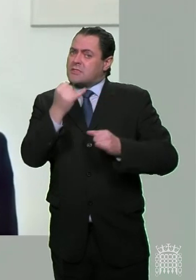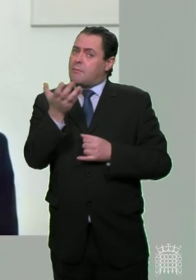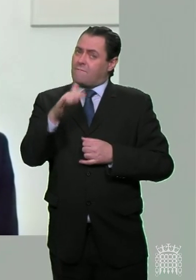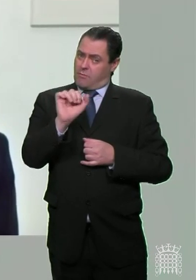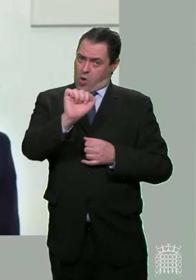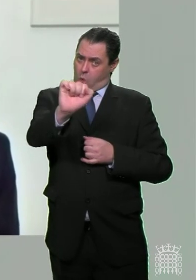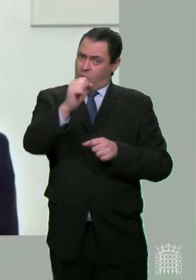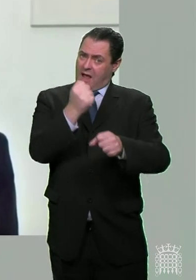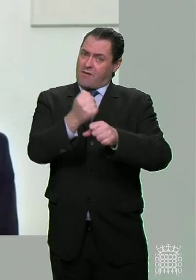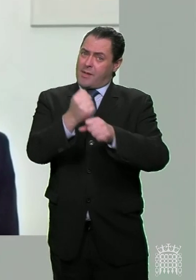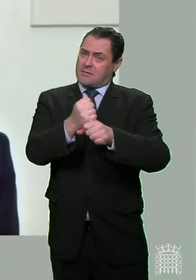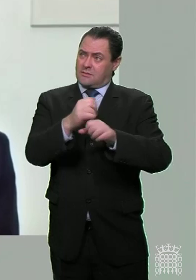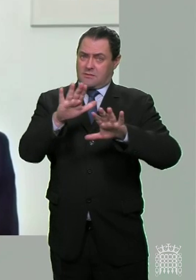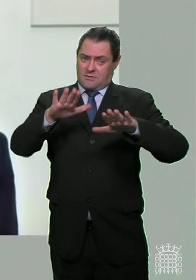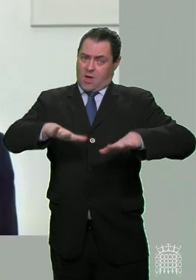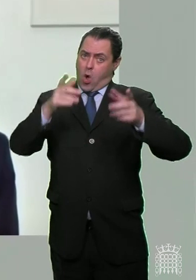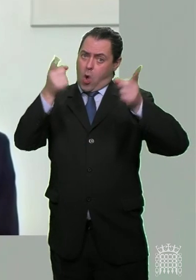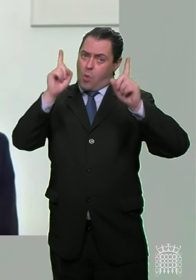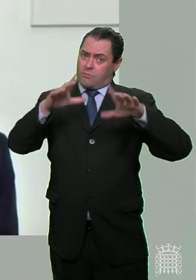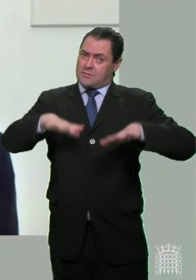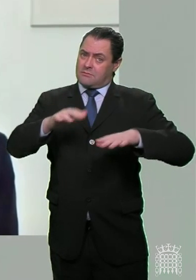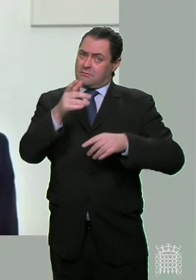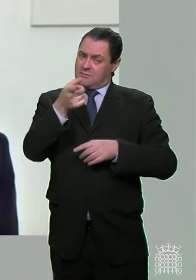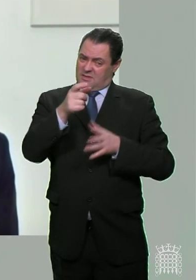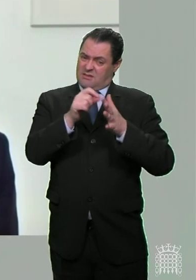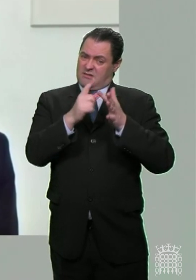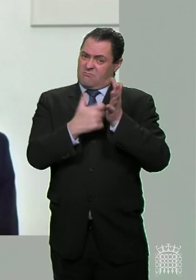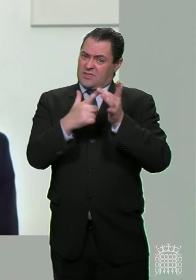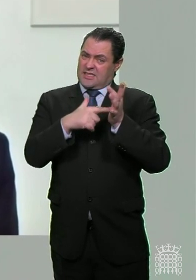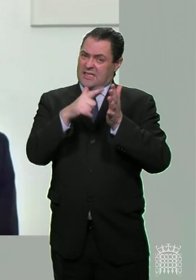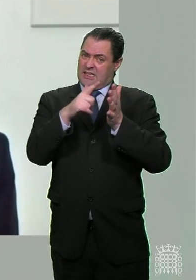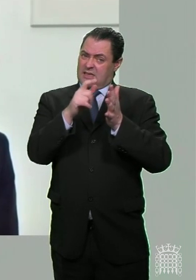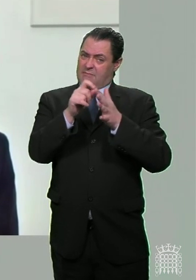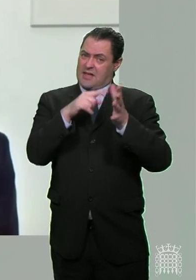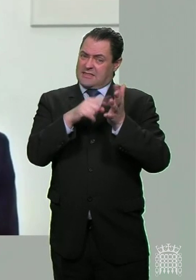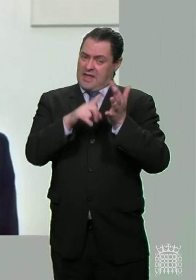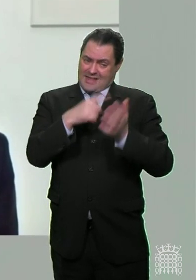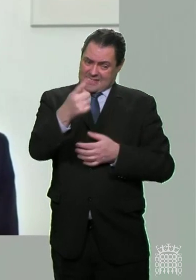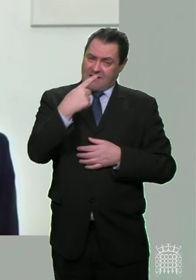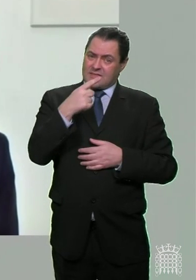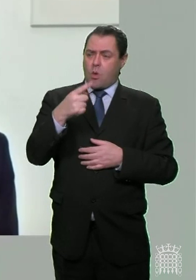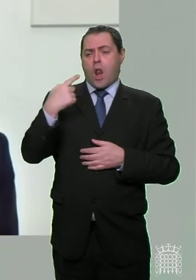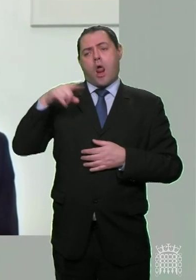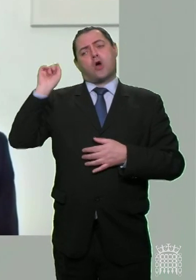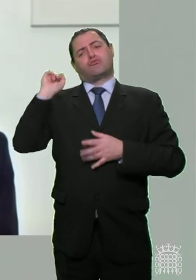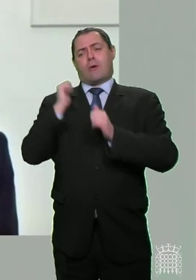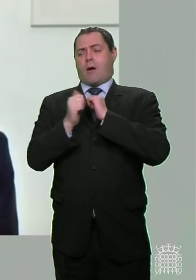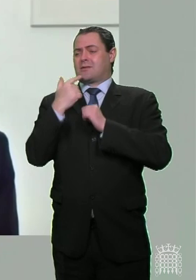She is busy telling anyone who will listen that the Prime Minister did not do enough in relation to the borders last year.